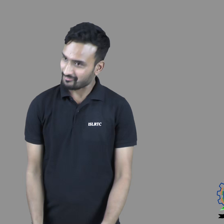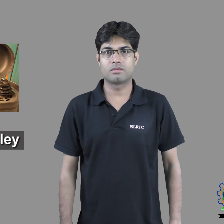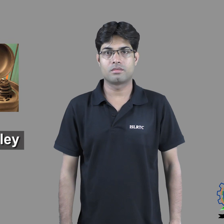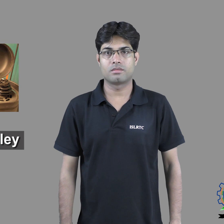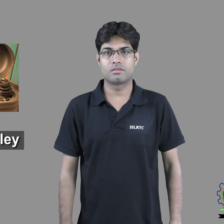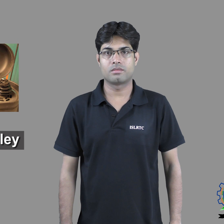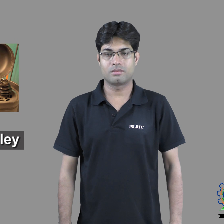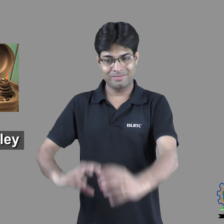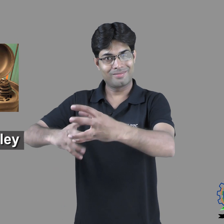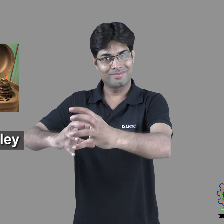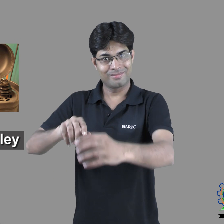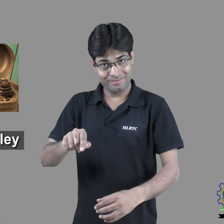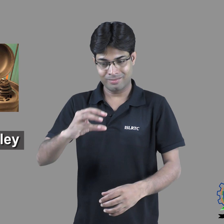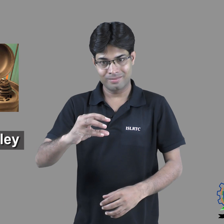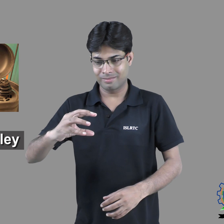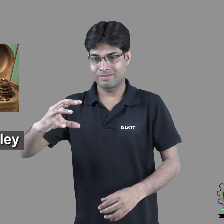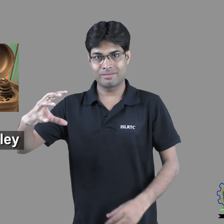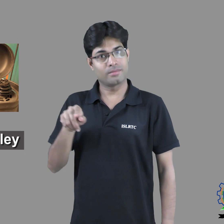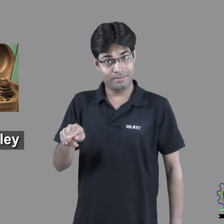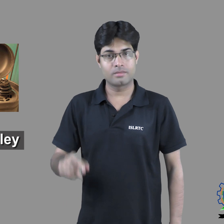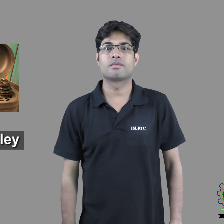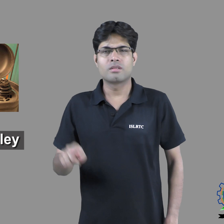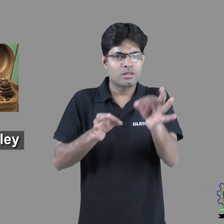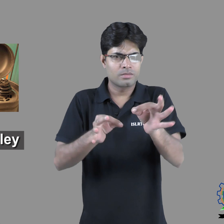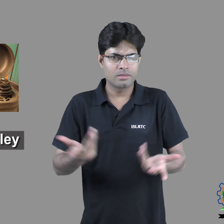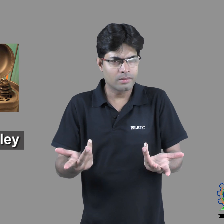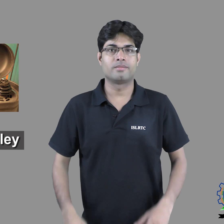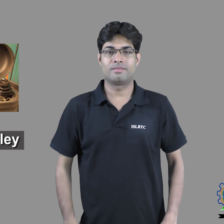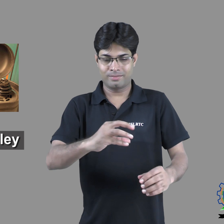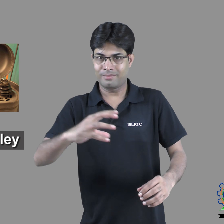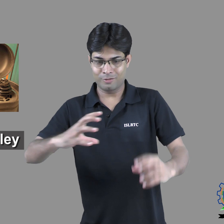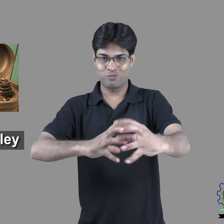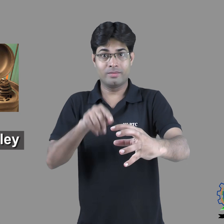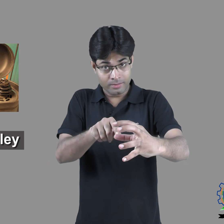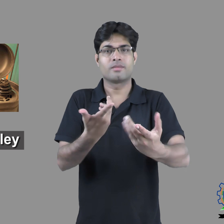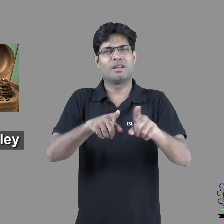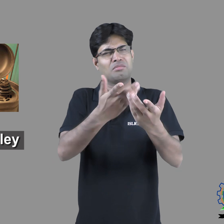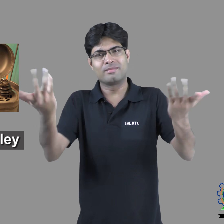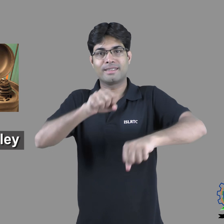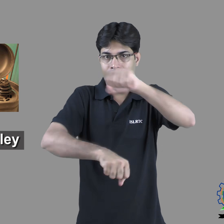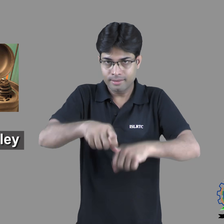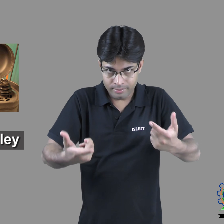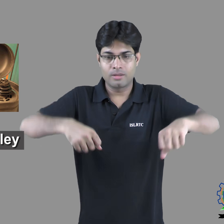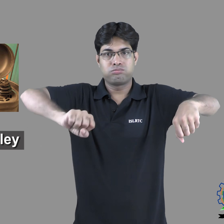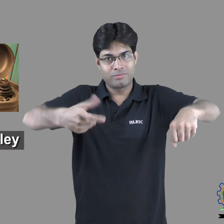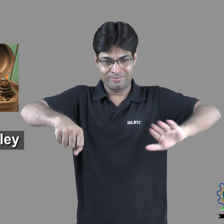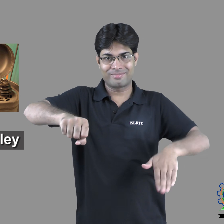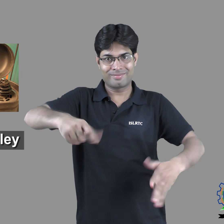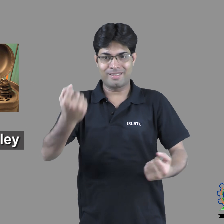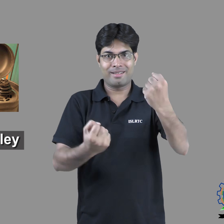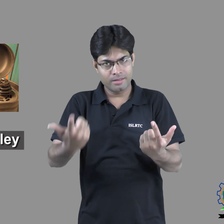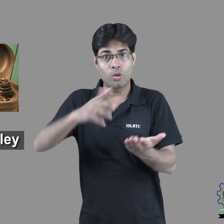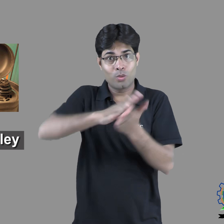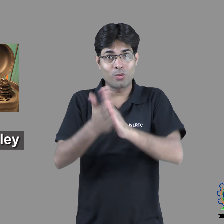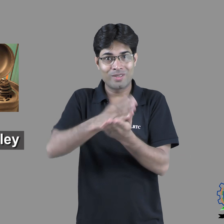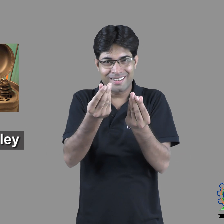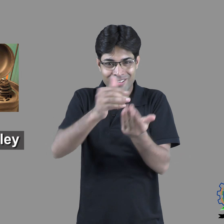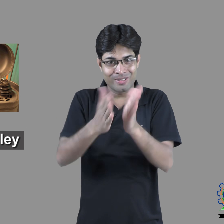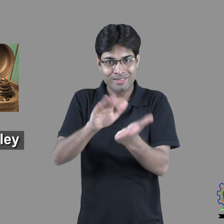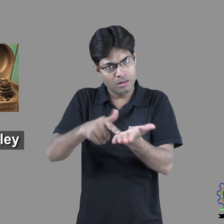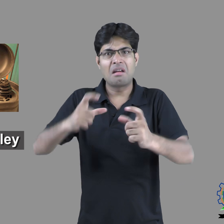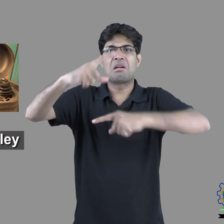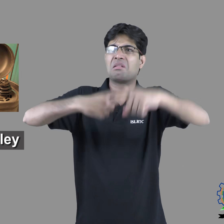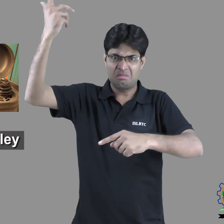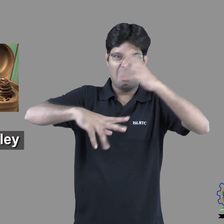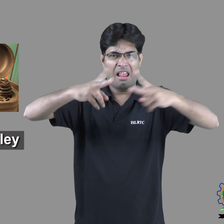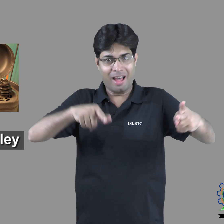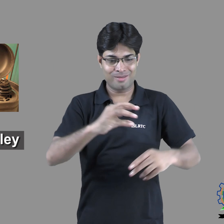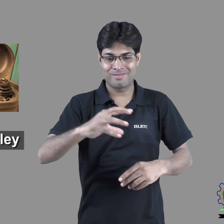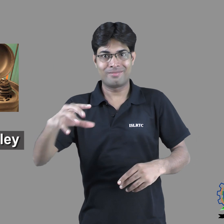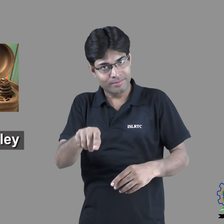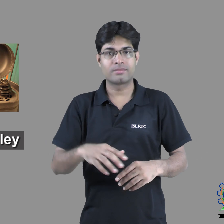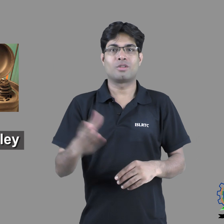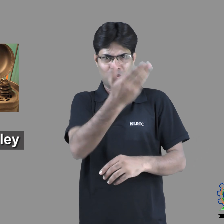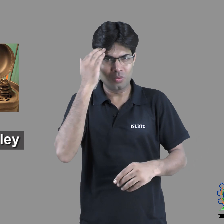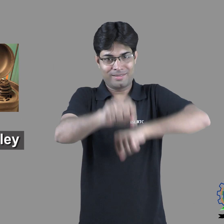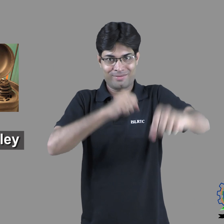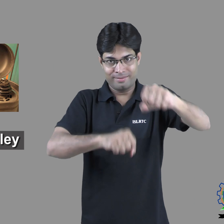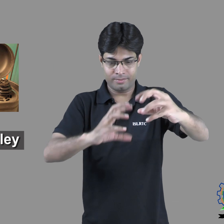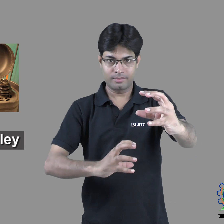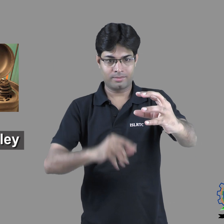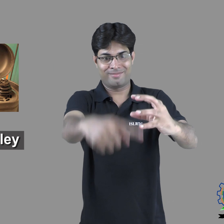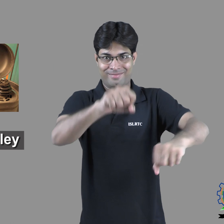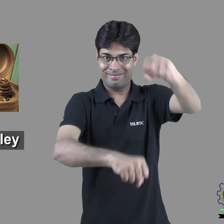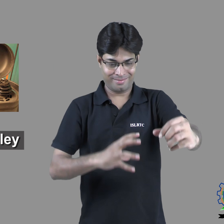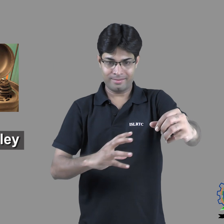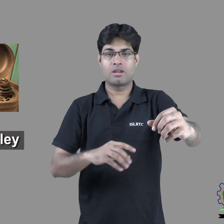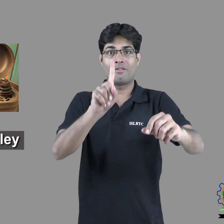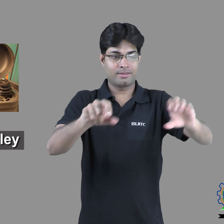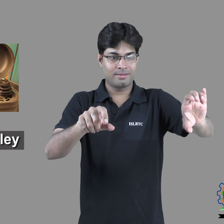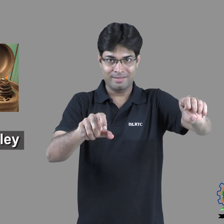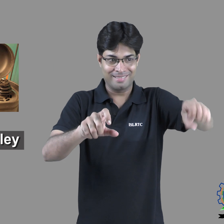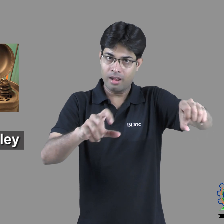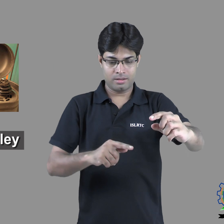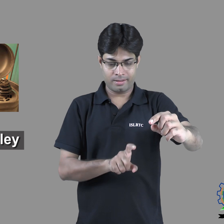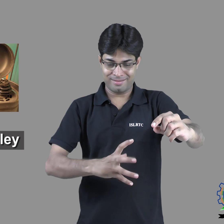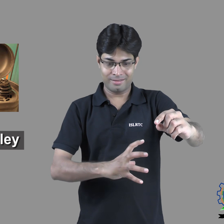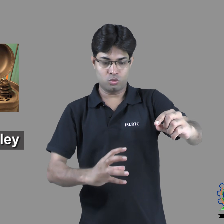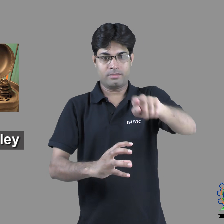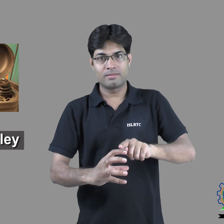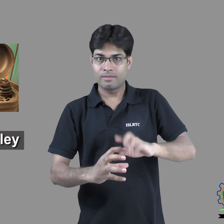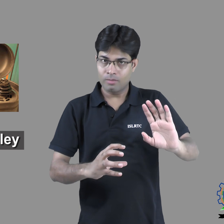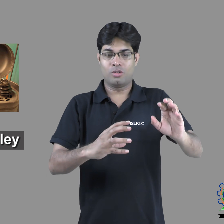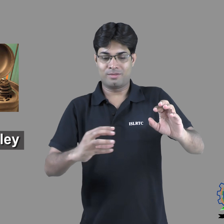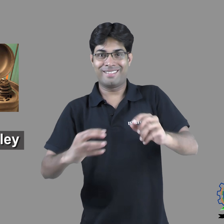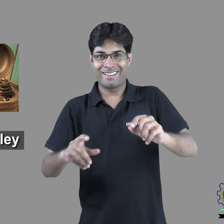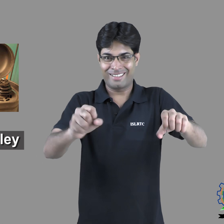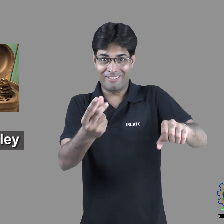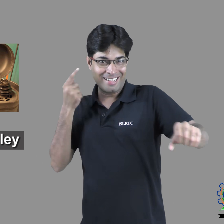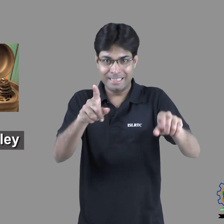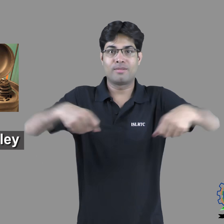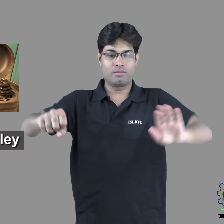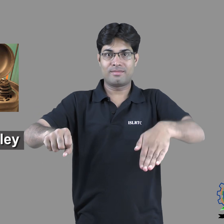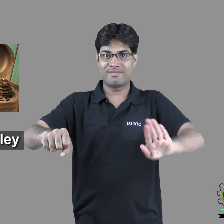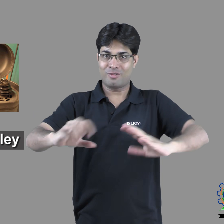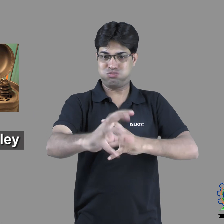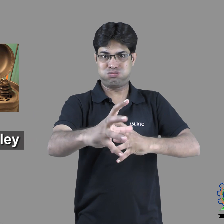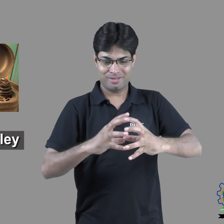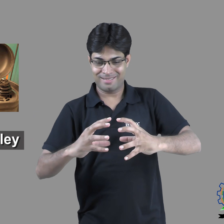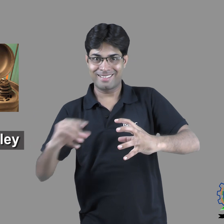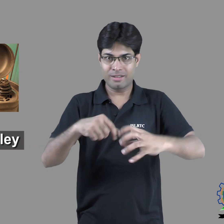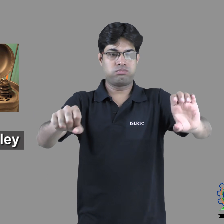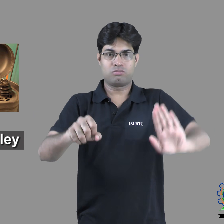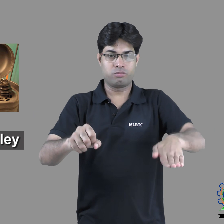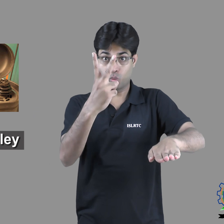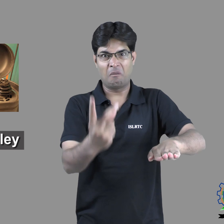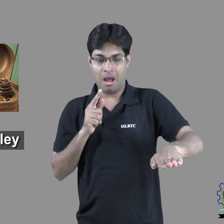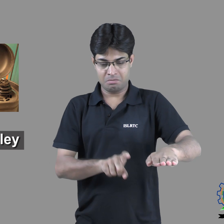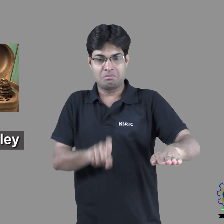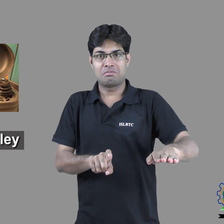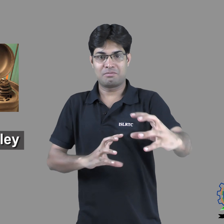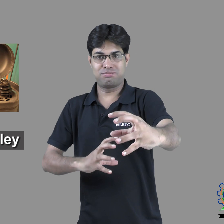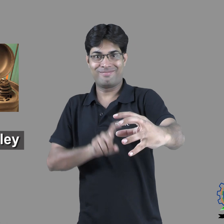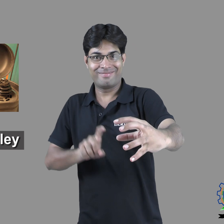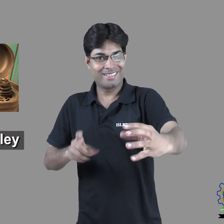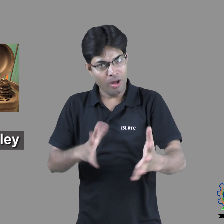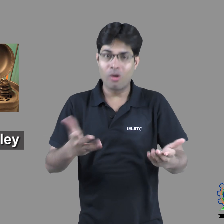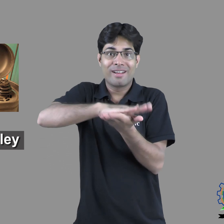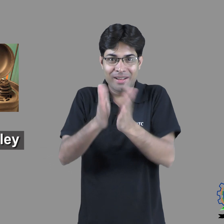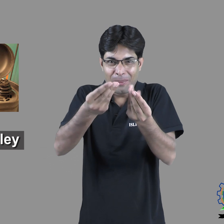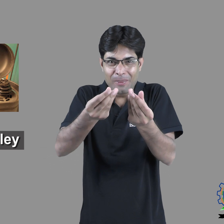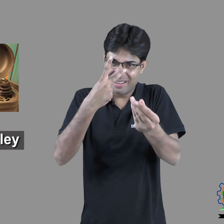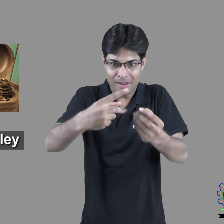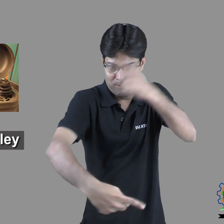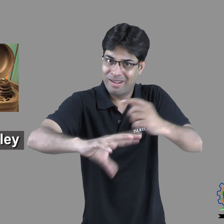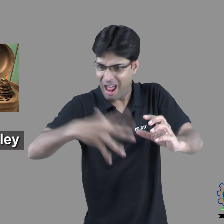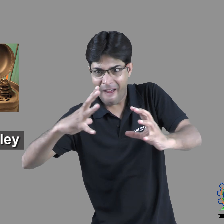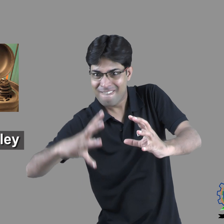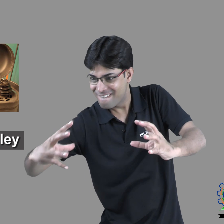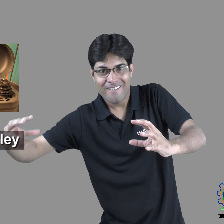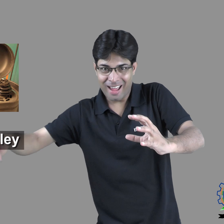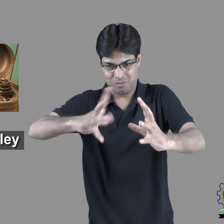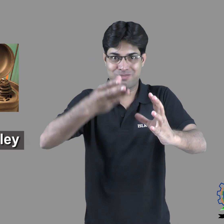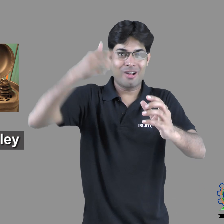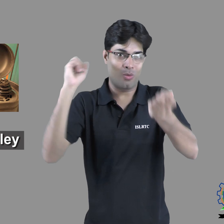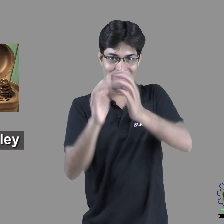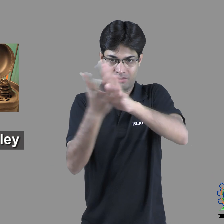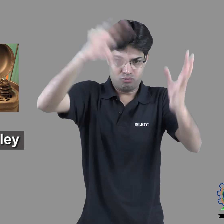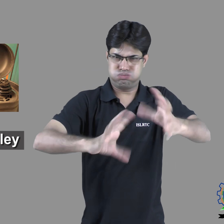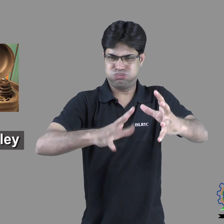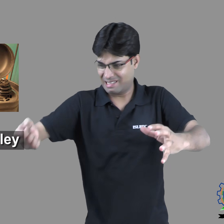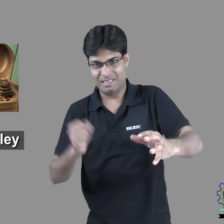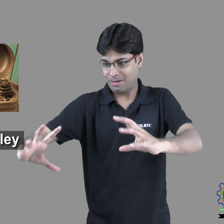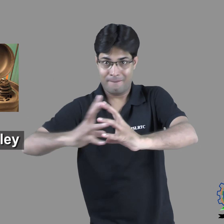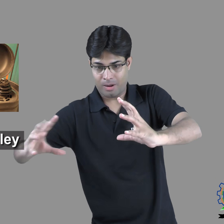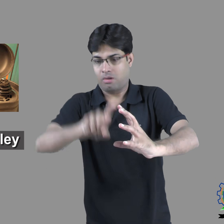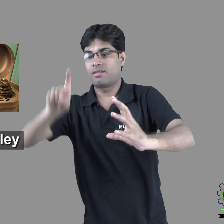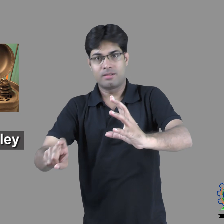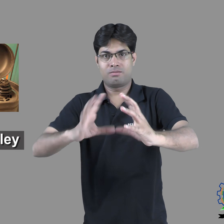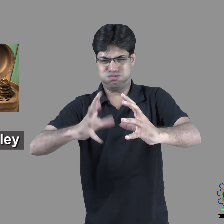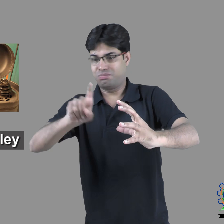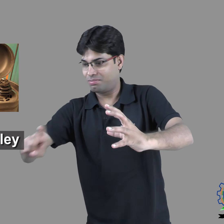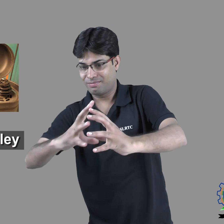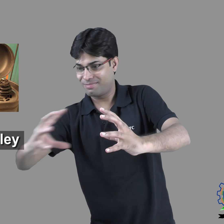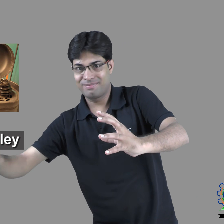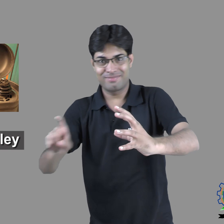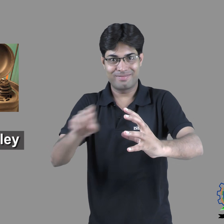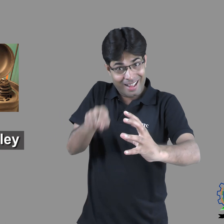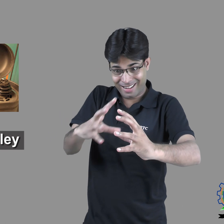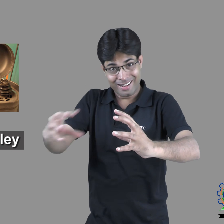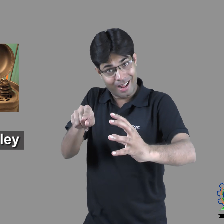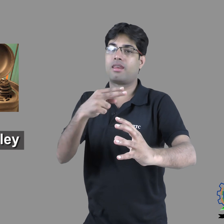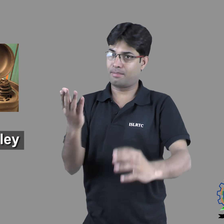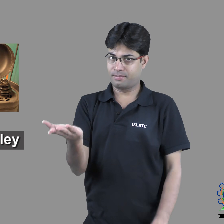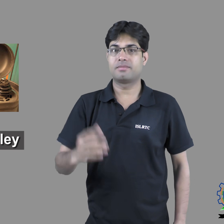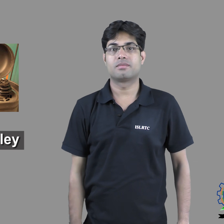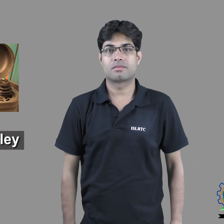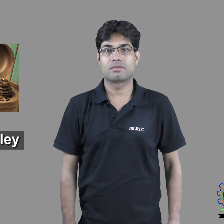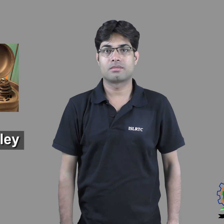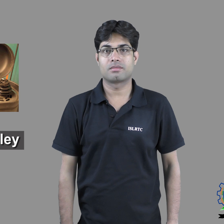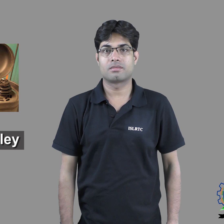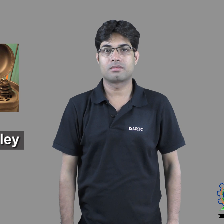Step Cone Pulley